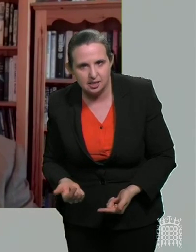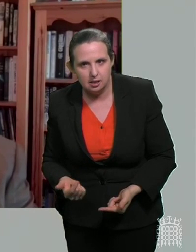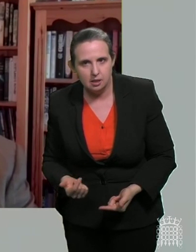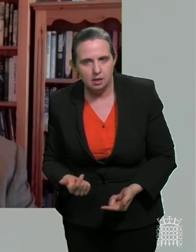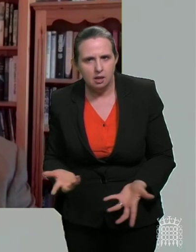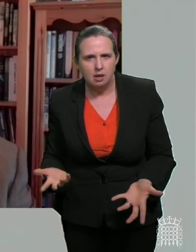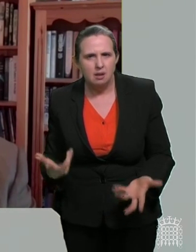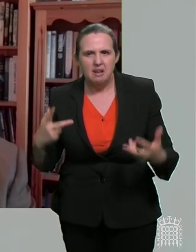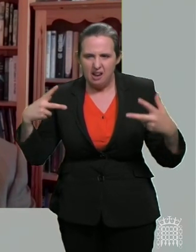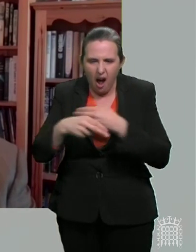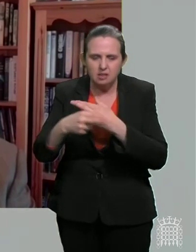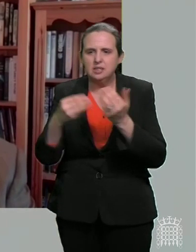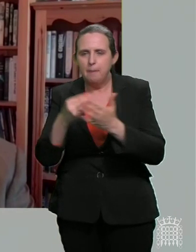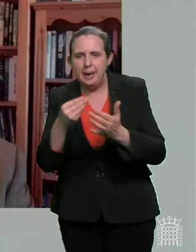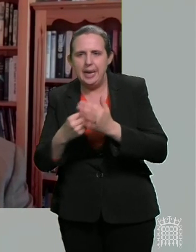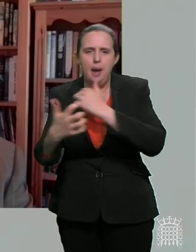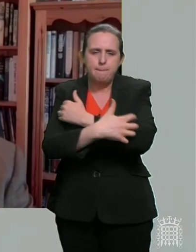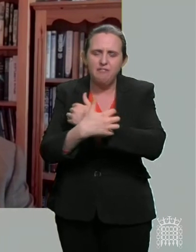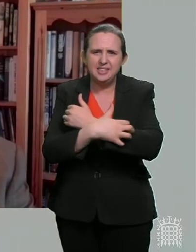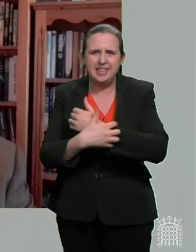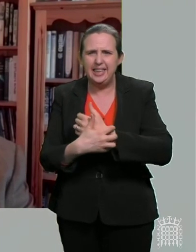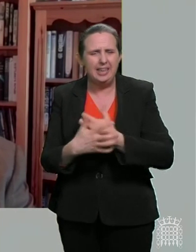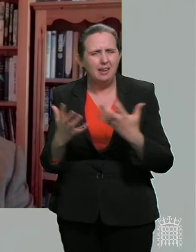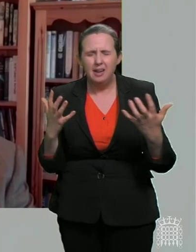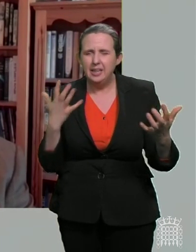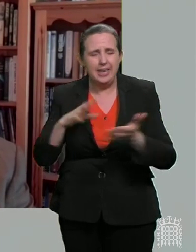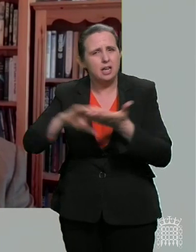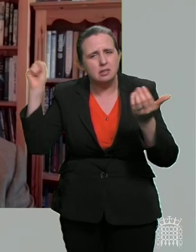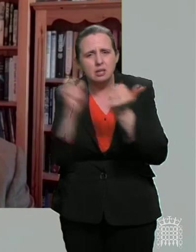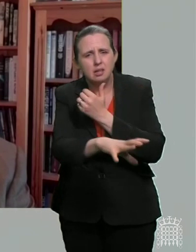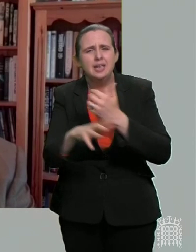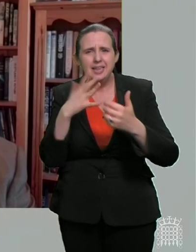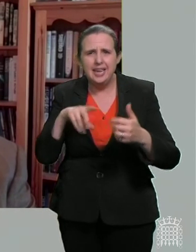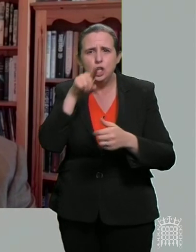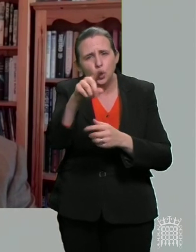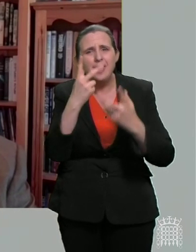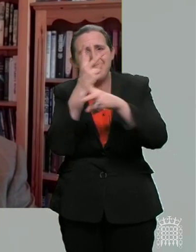They do not need more empty words from a Prime Minister who simply does not care enough to act.